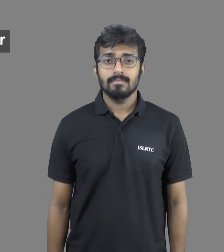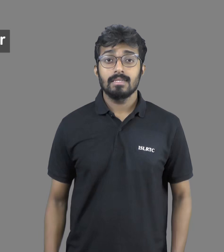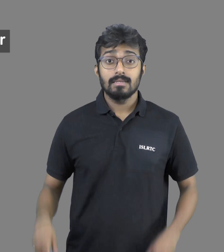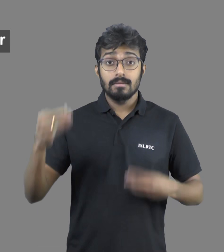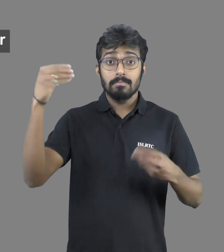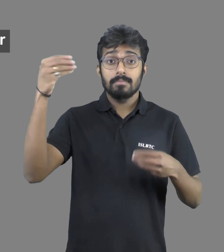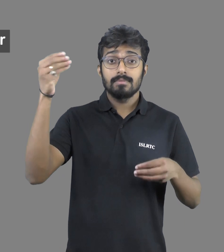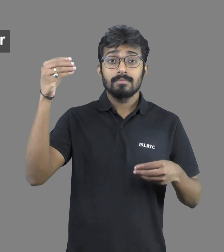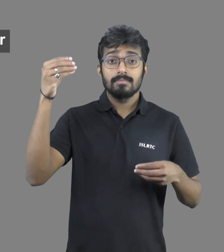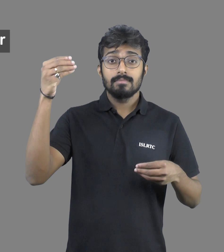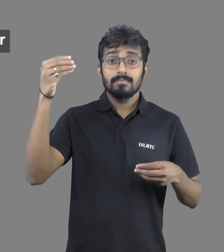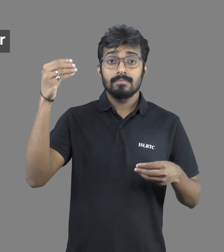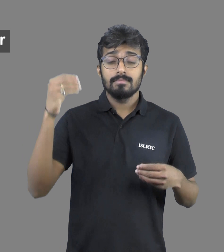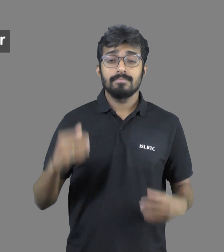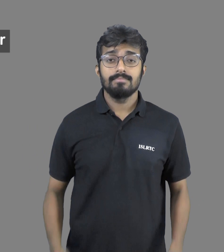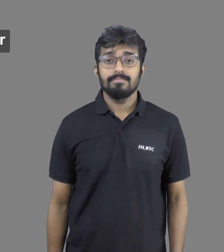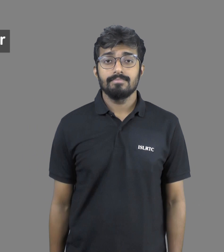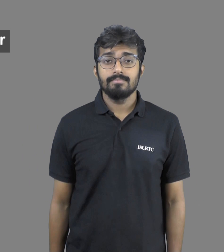Paper